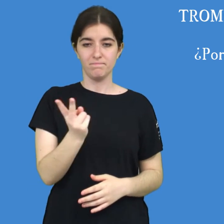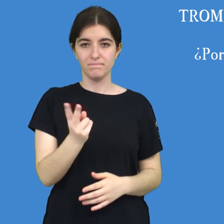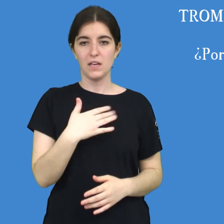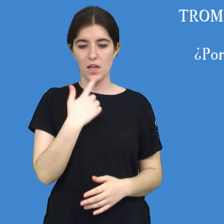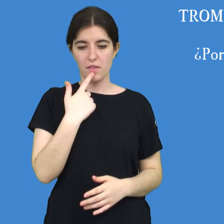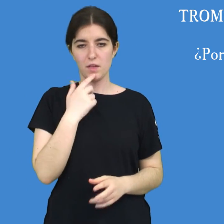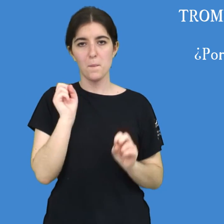querer decir